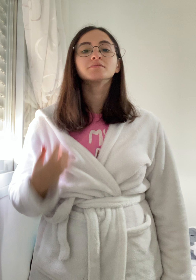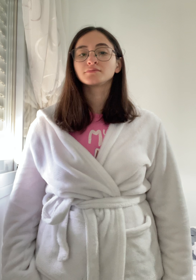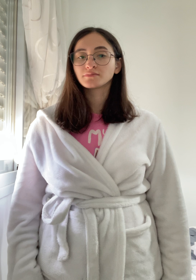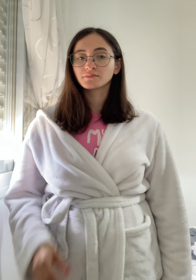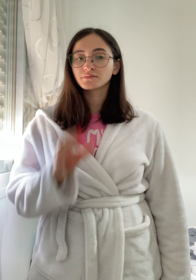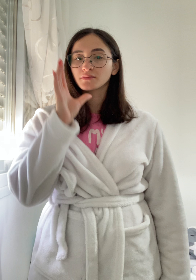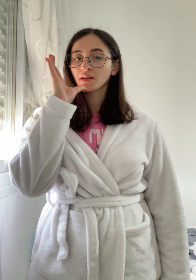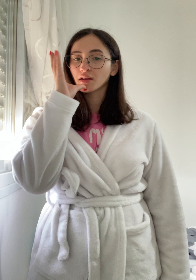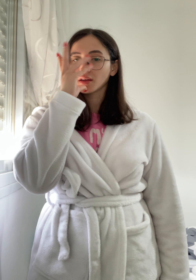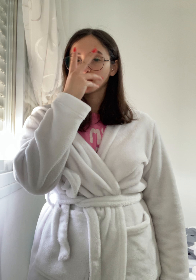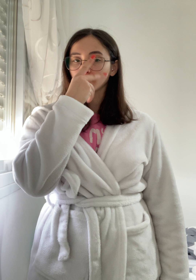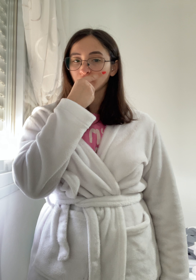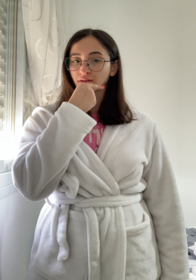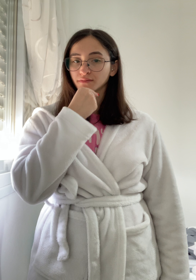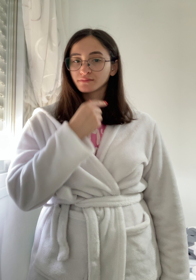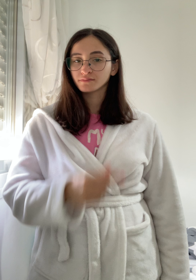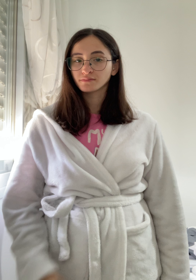יפה